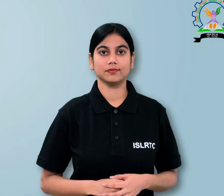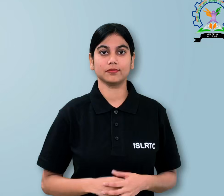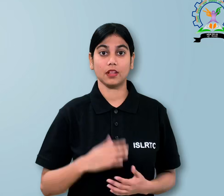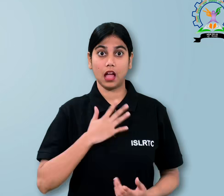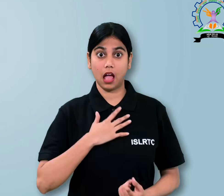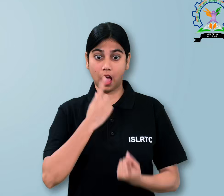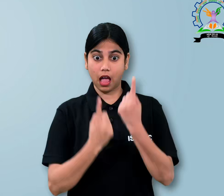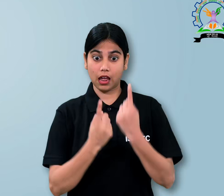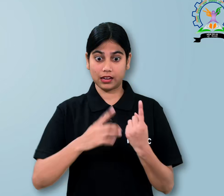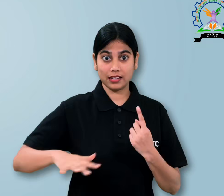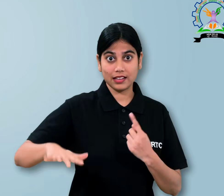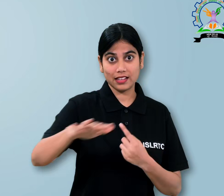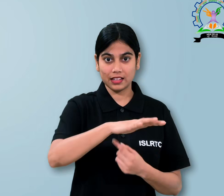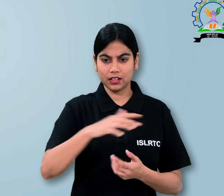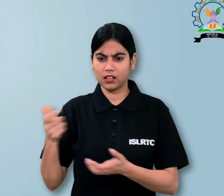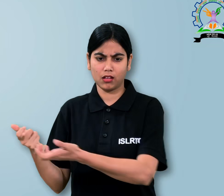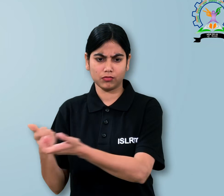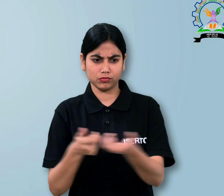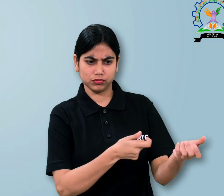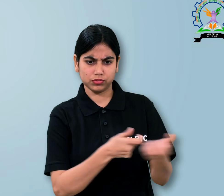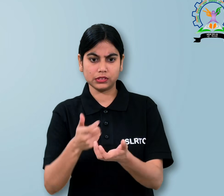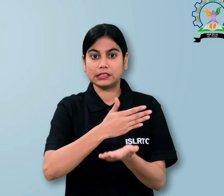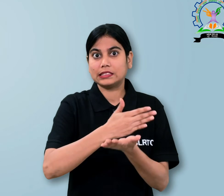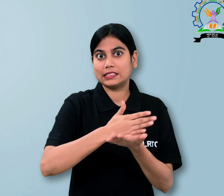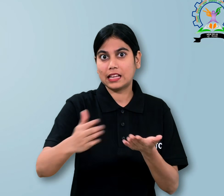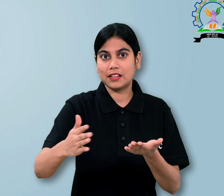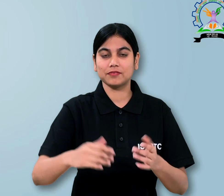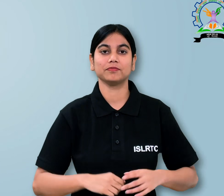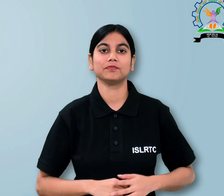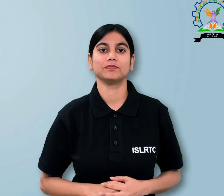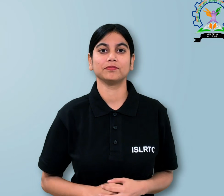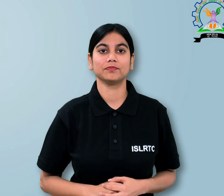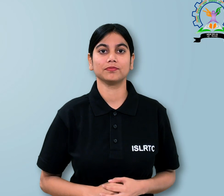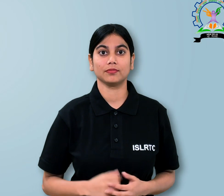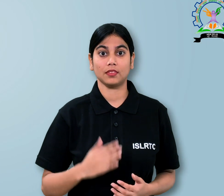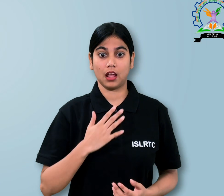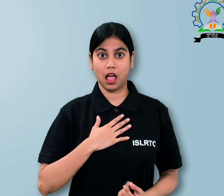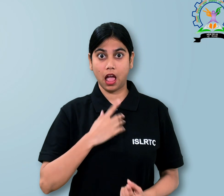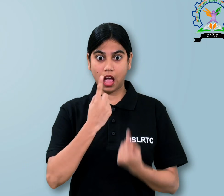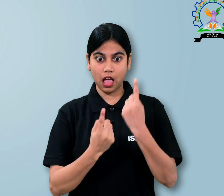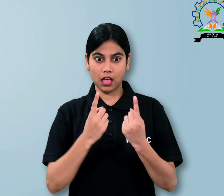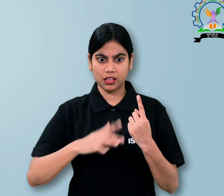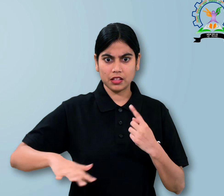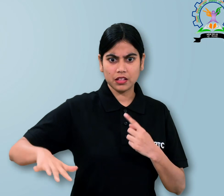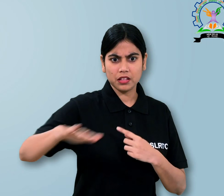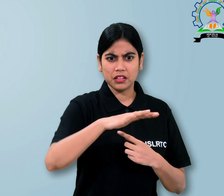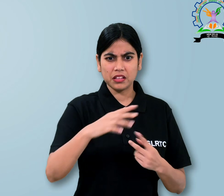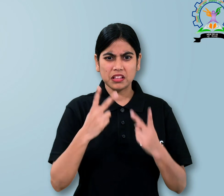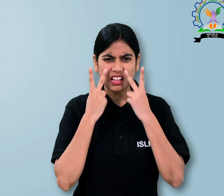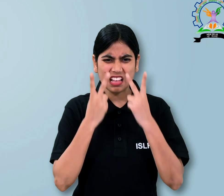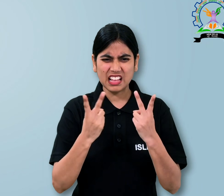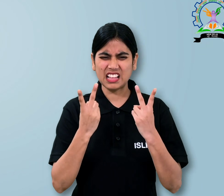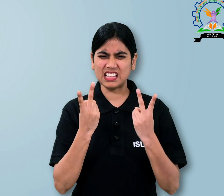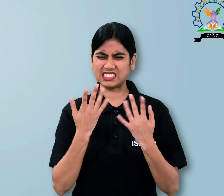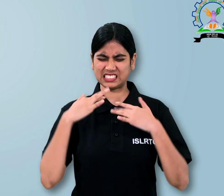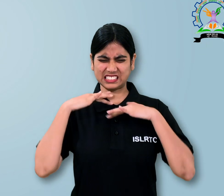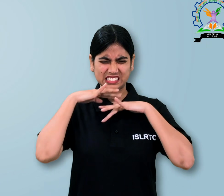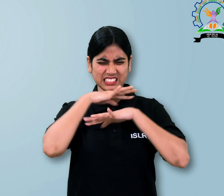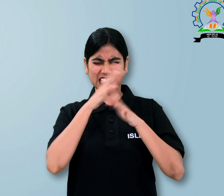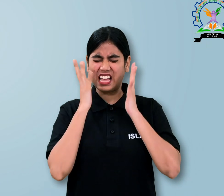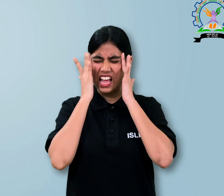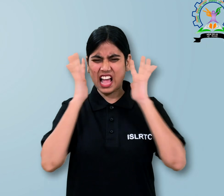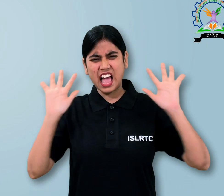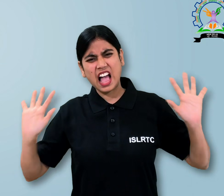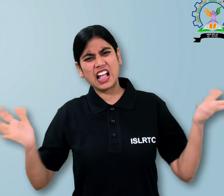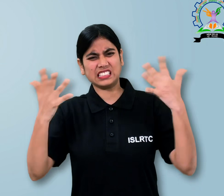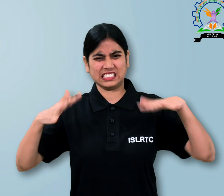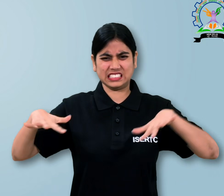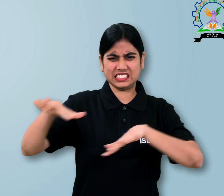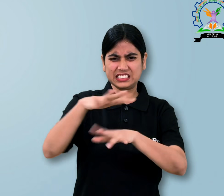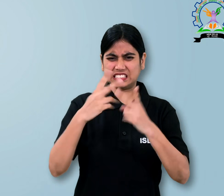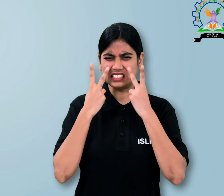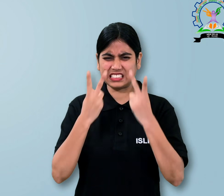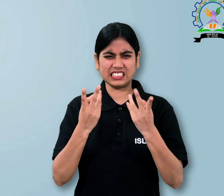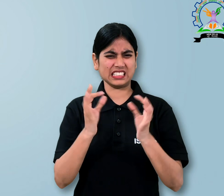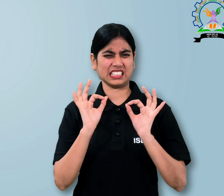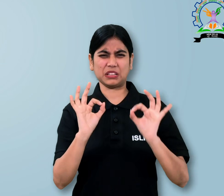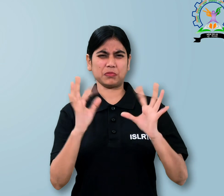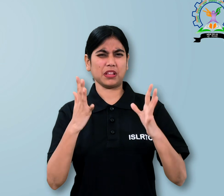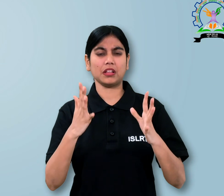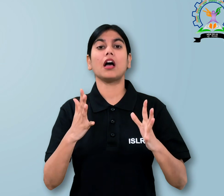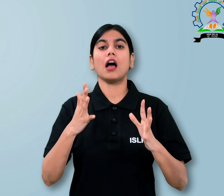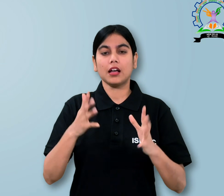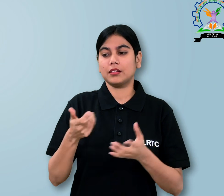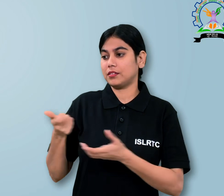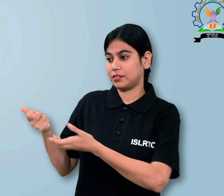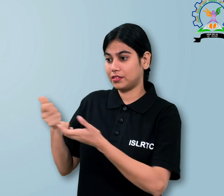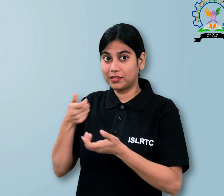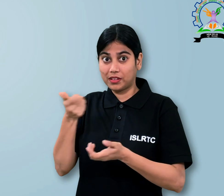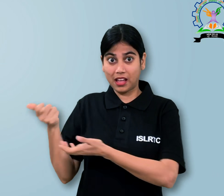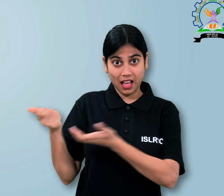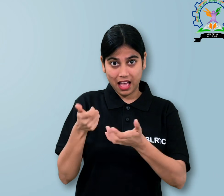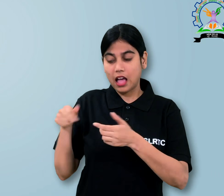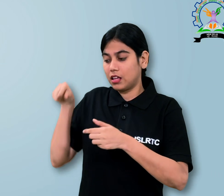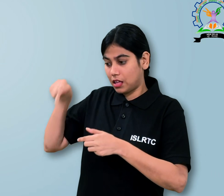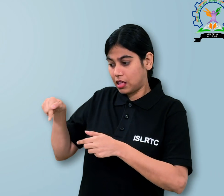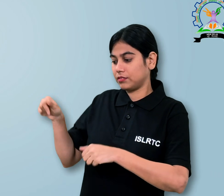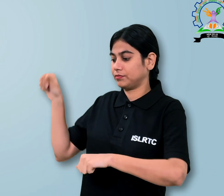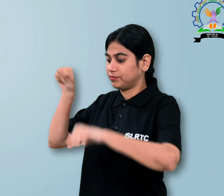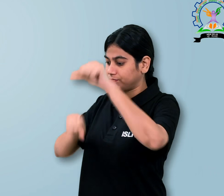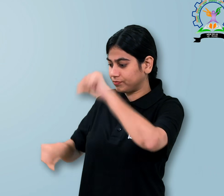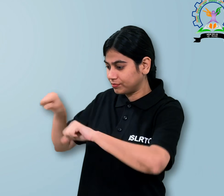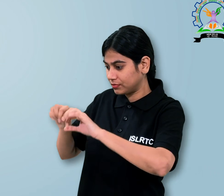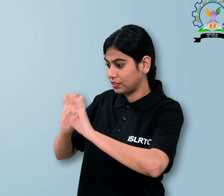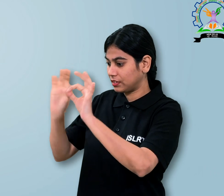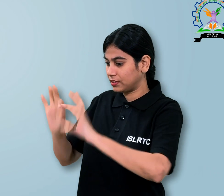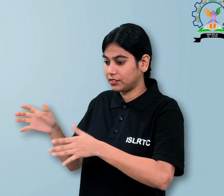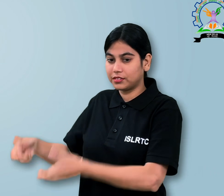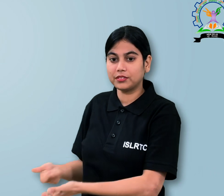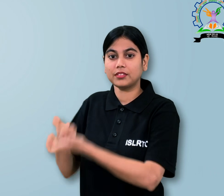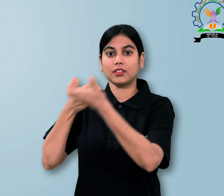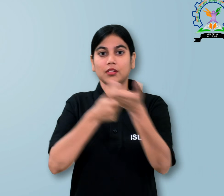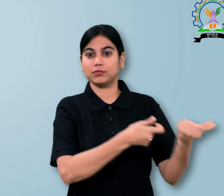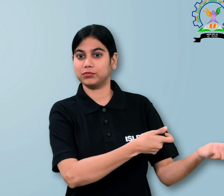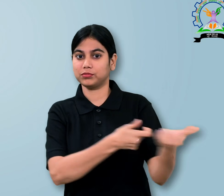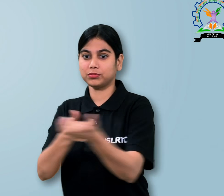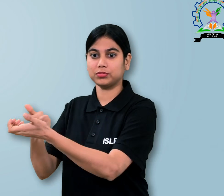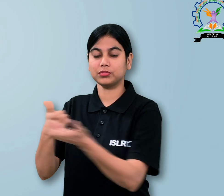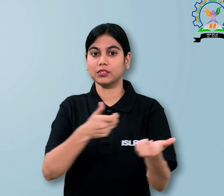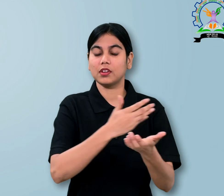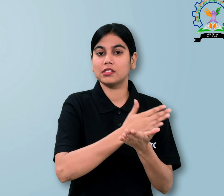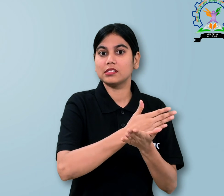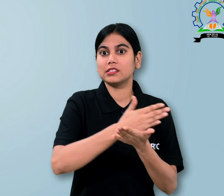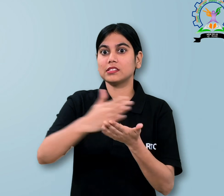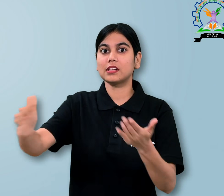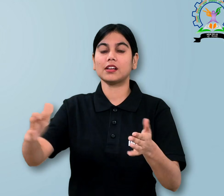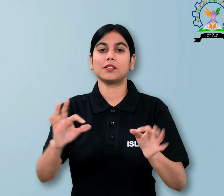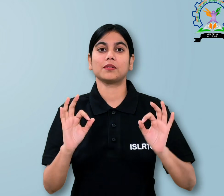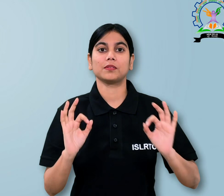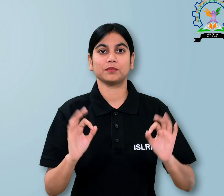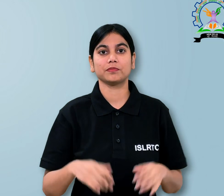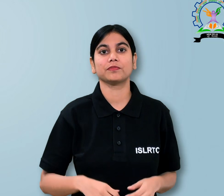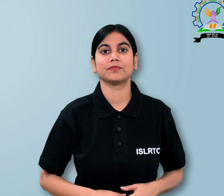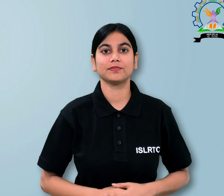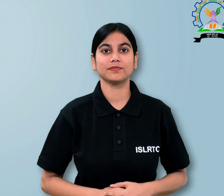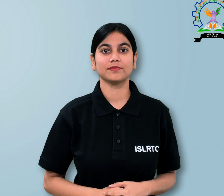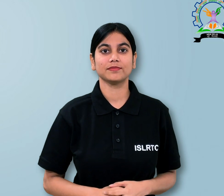Weedicide Weedicides are chemicals that are sprayed on fields to kill weeds. Weeds are unwanted plants that grow between the rows of crops.